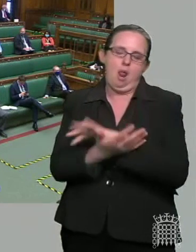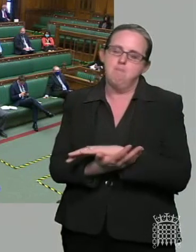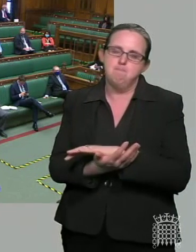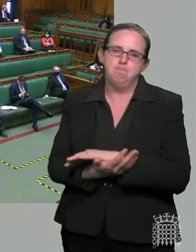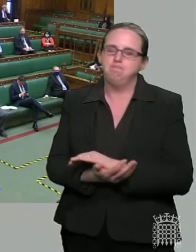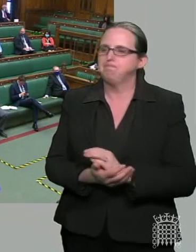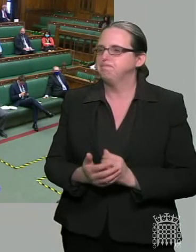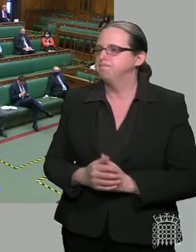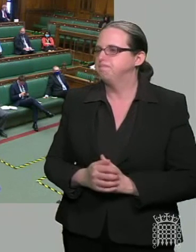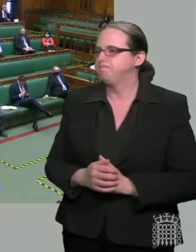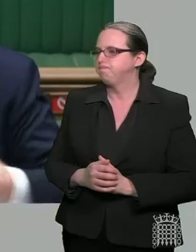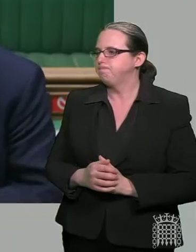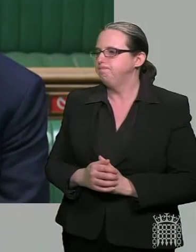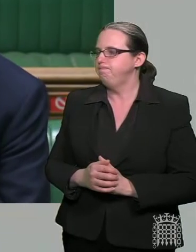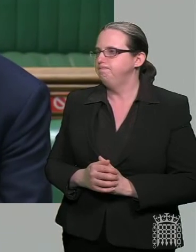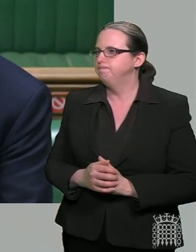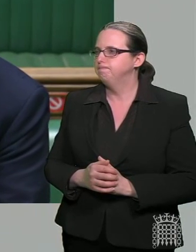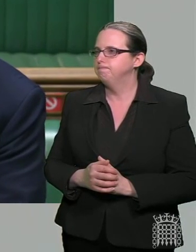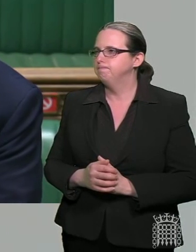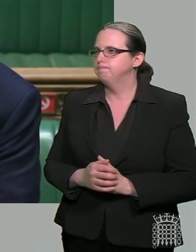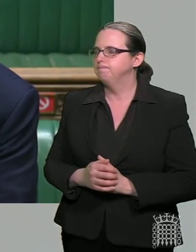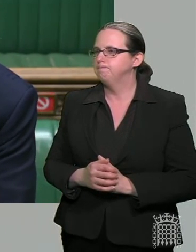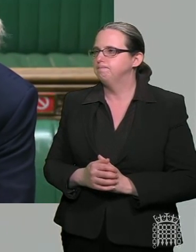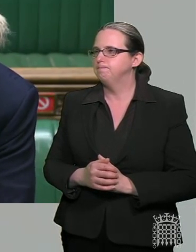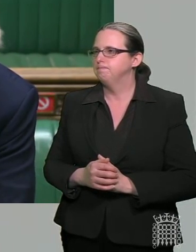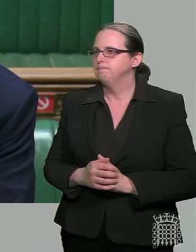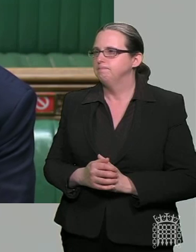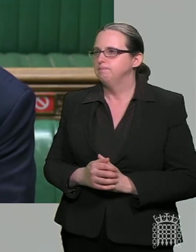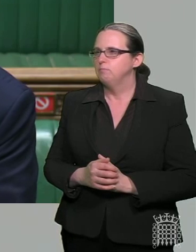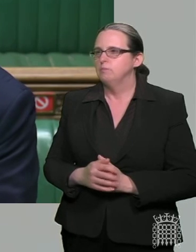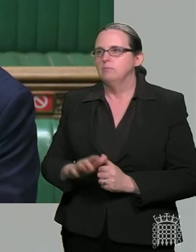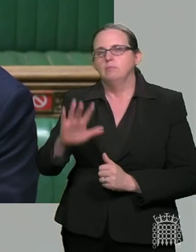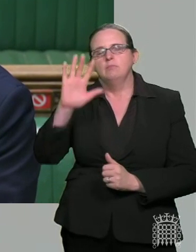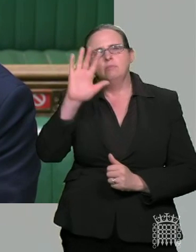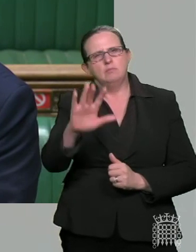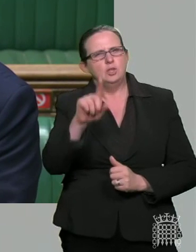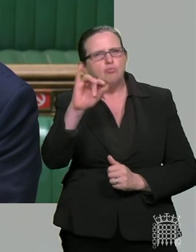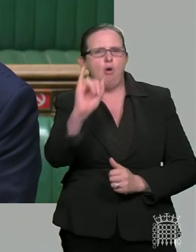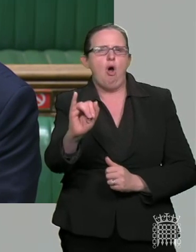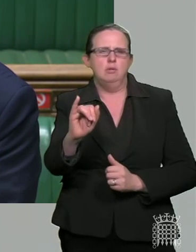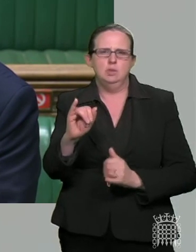First, the right honourable Gentleman is totally wrong in what he says about the fisheries.